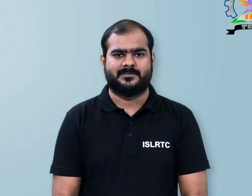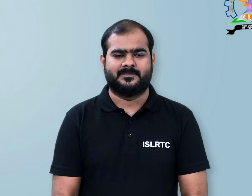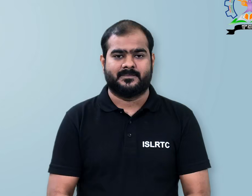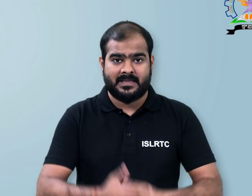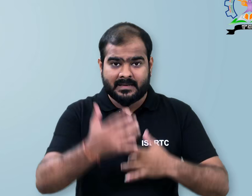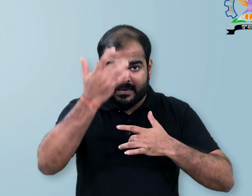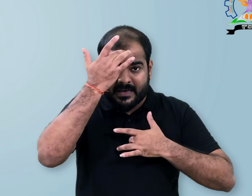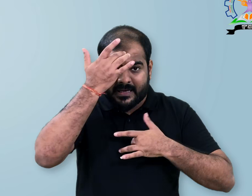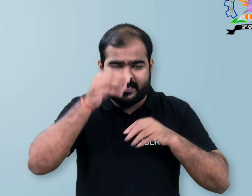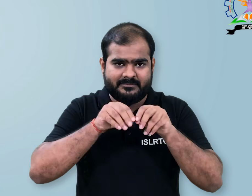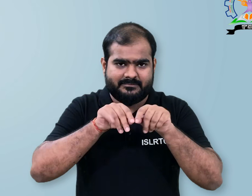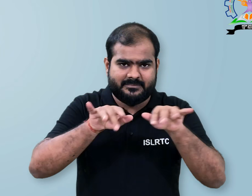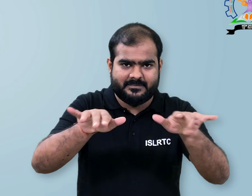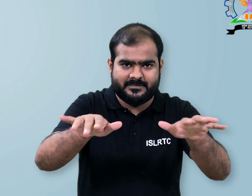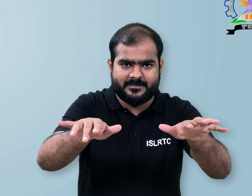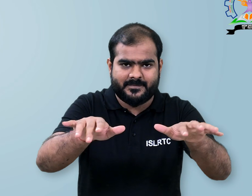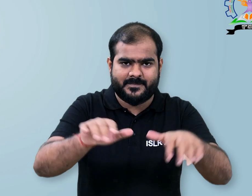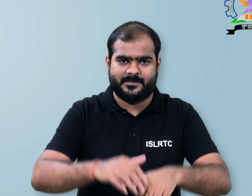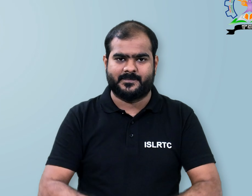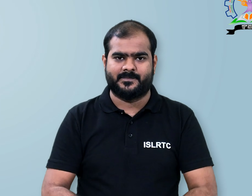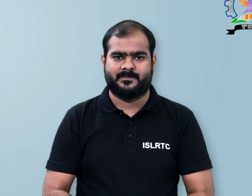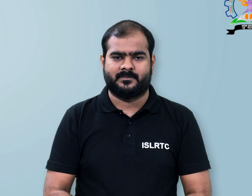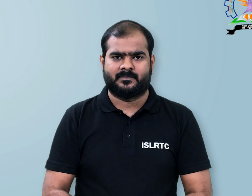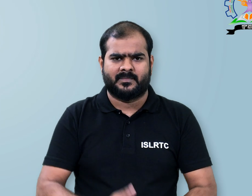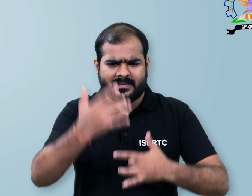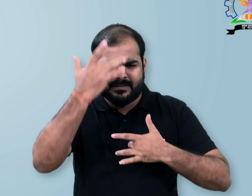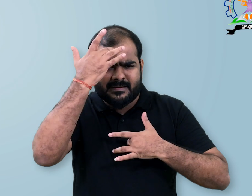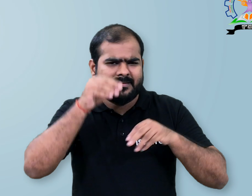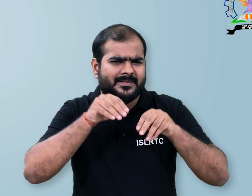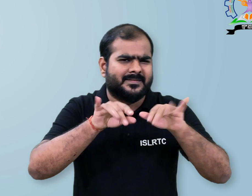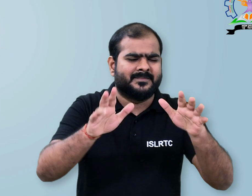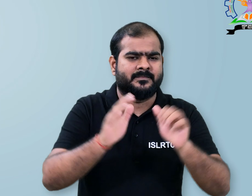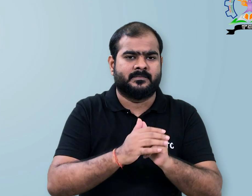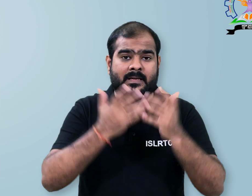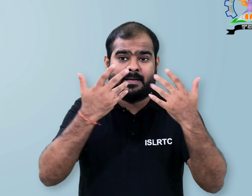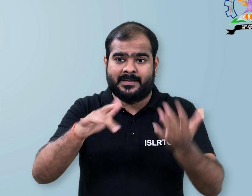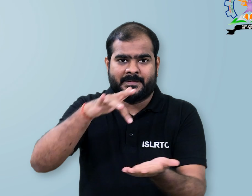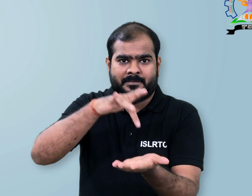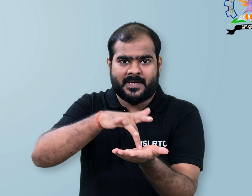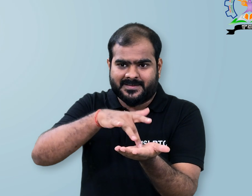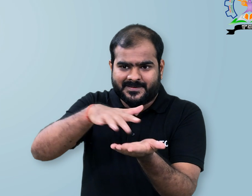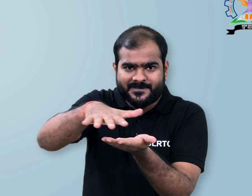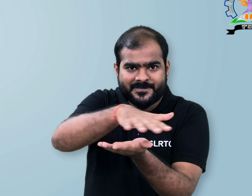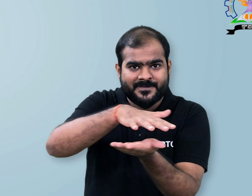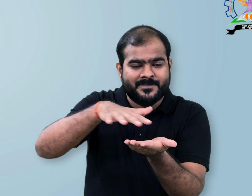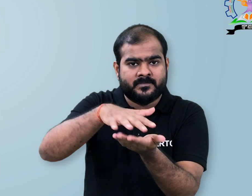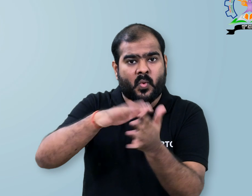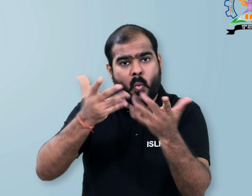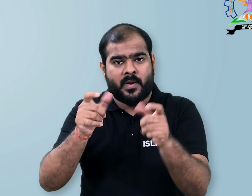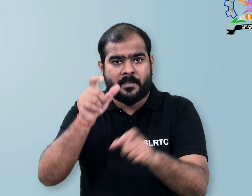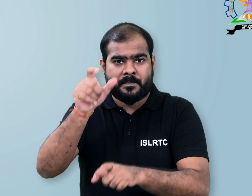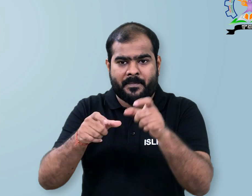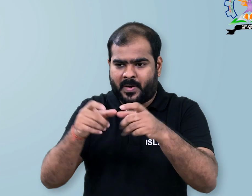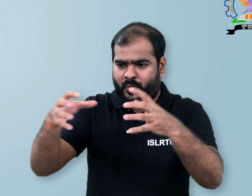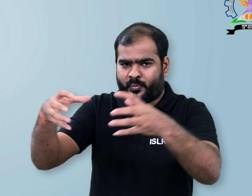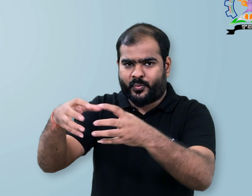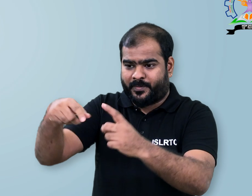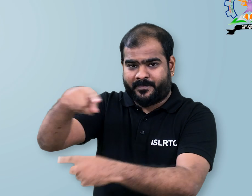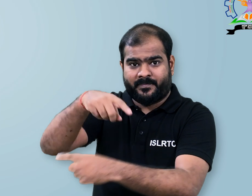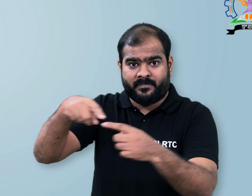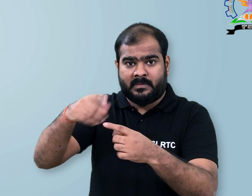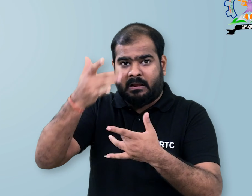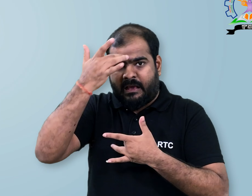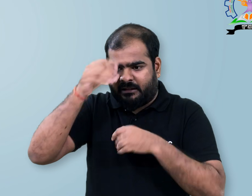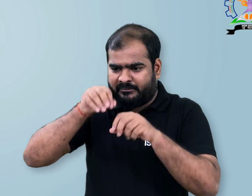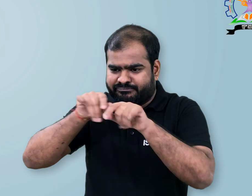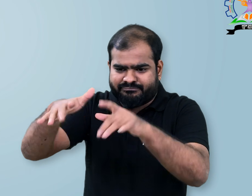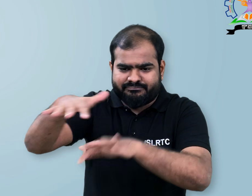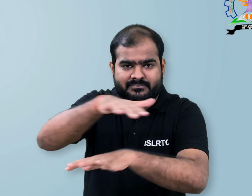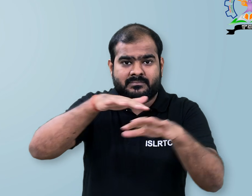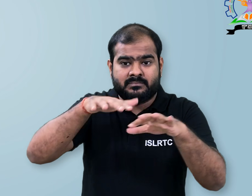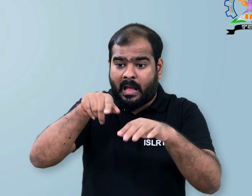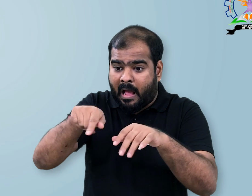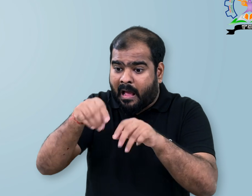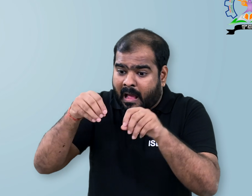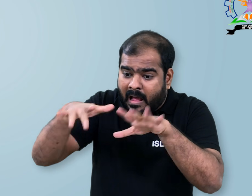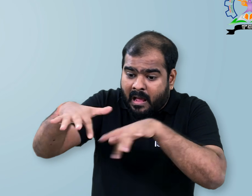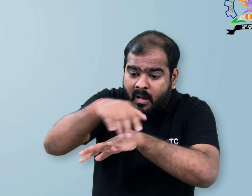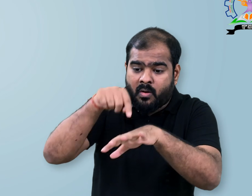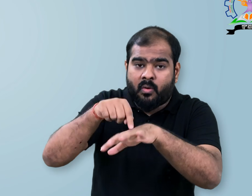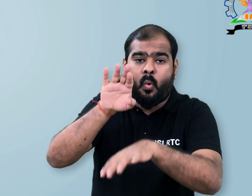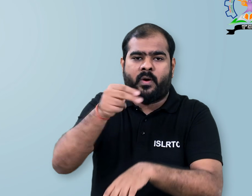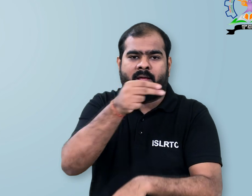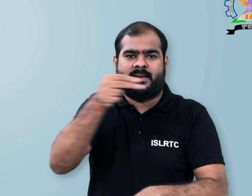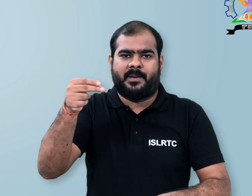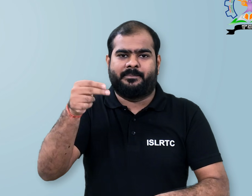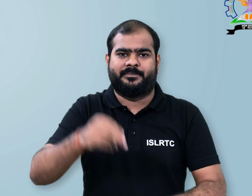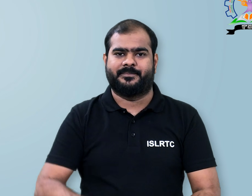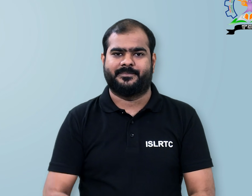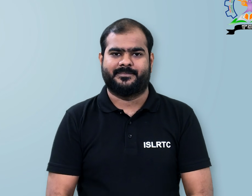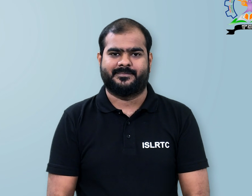Endemic Disease A disease or outbreak of disease that is typically present in a particular region or population : an endemic disease.